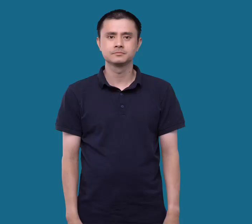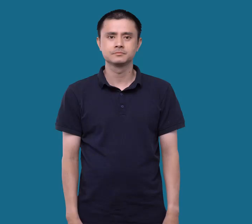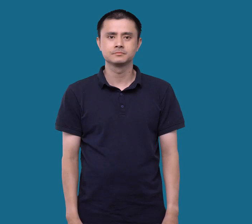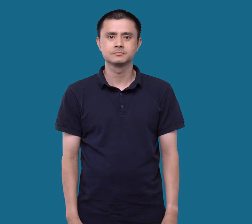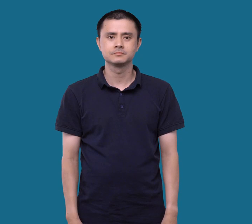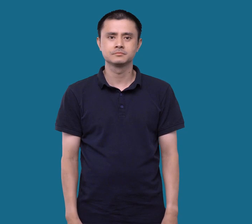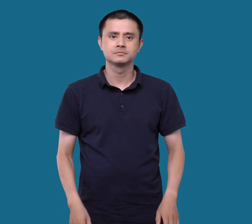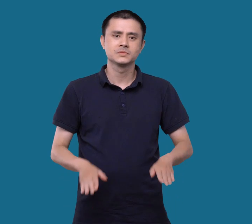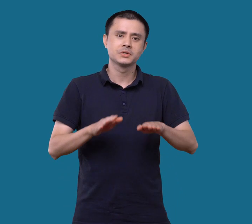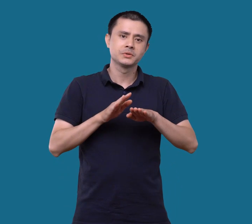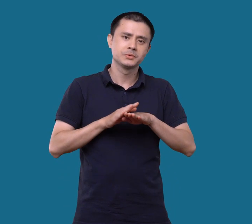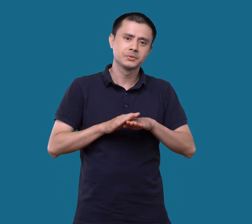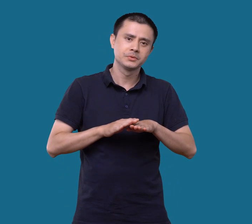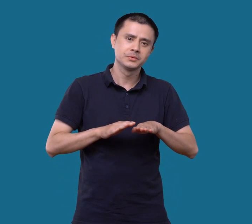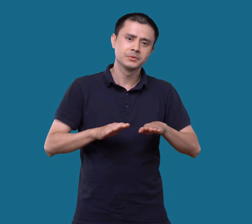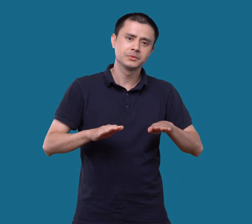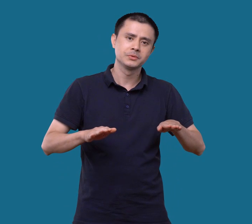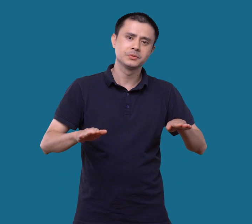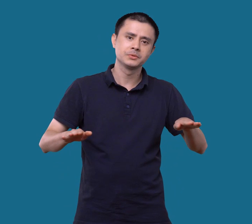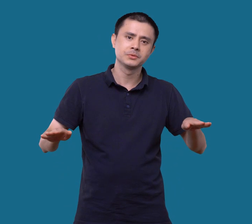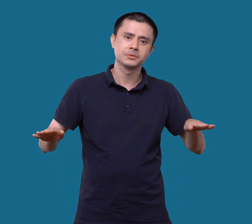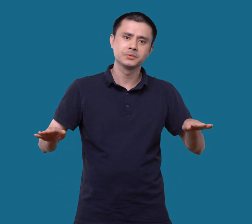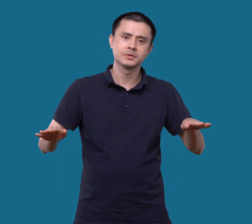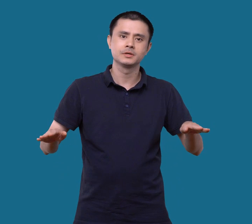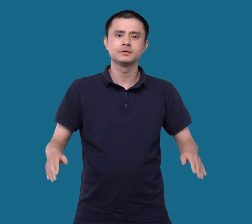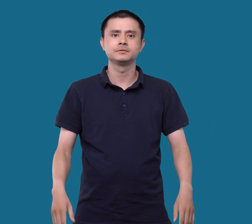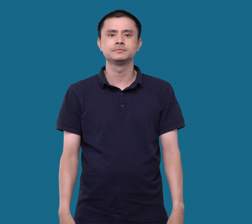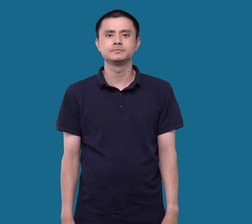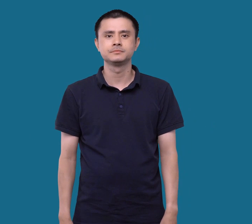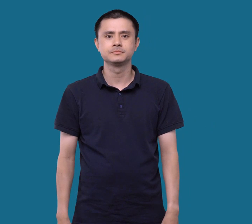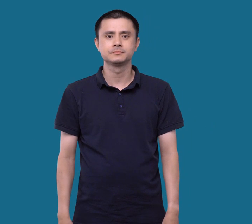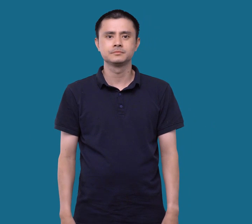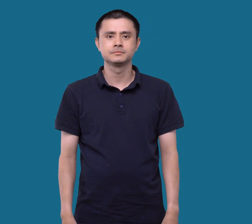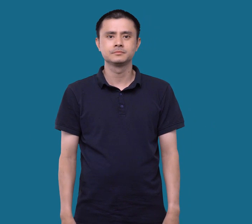nghỉ ngơi